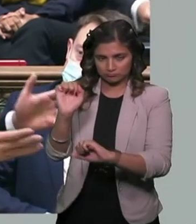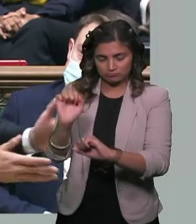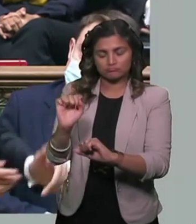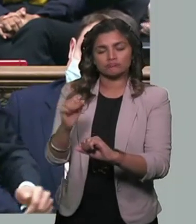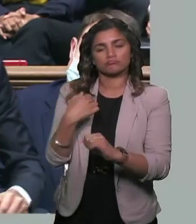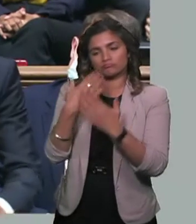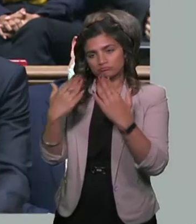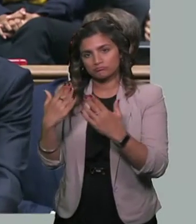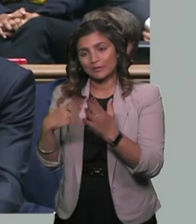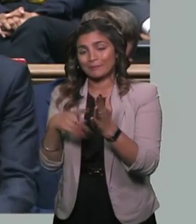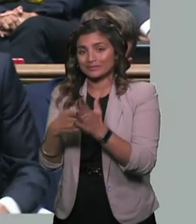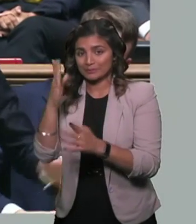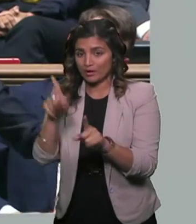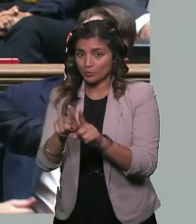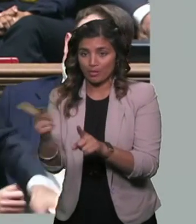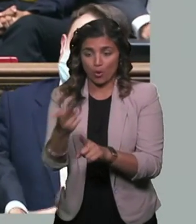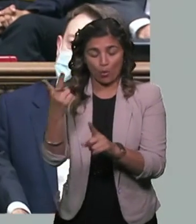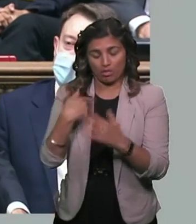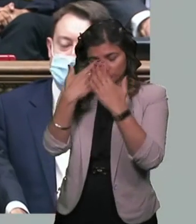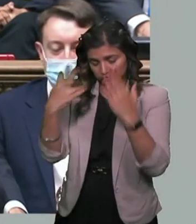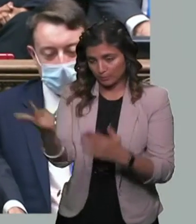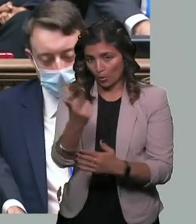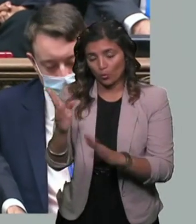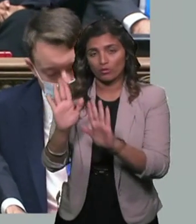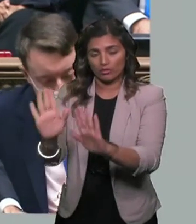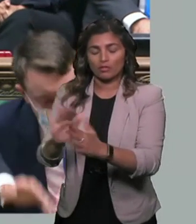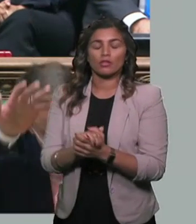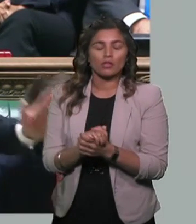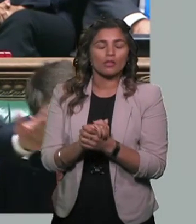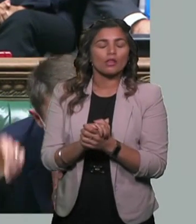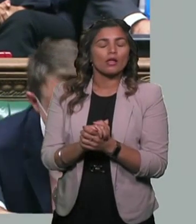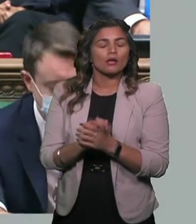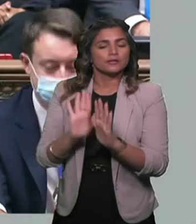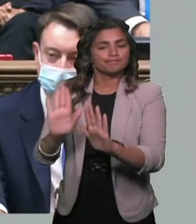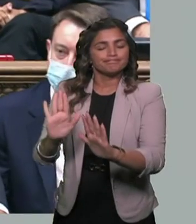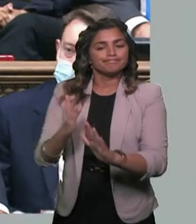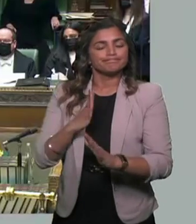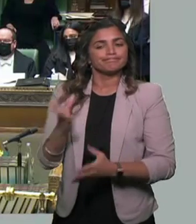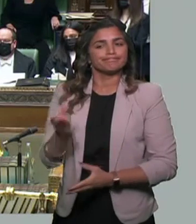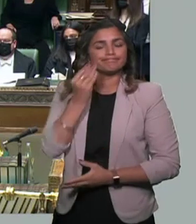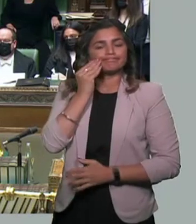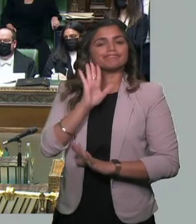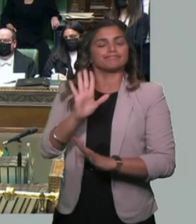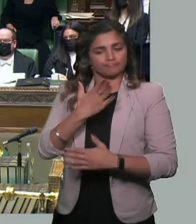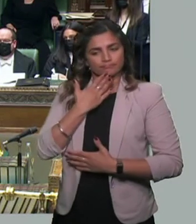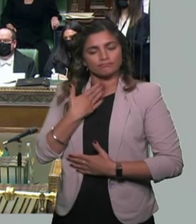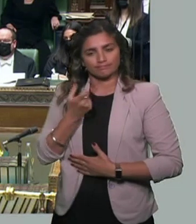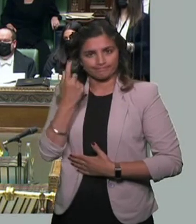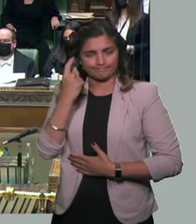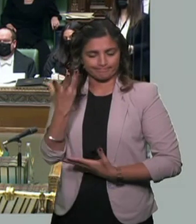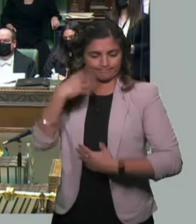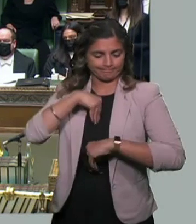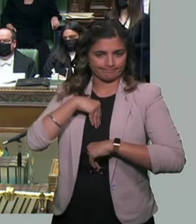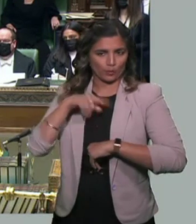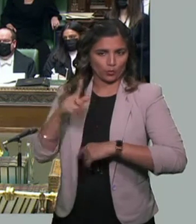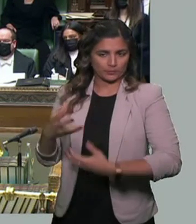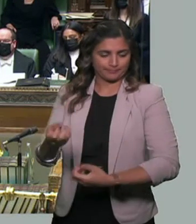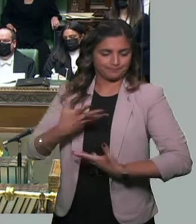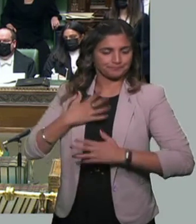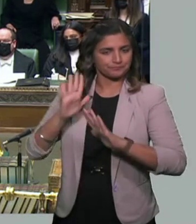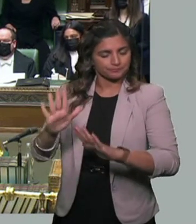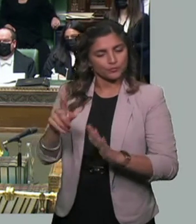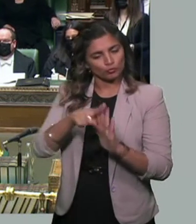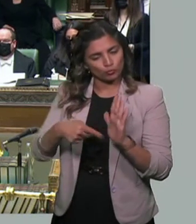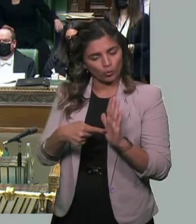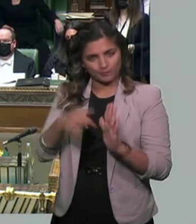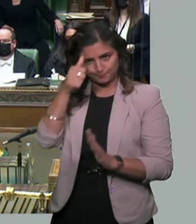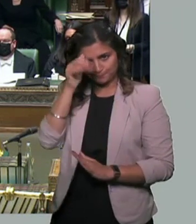I have the greatest respect for you both and want to assure you that I have listened very carefully to what you have said.